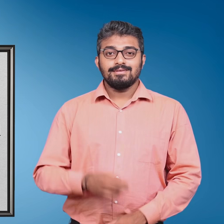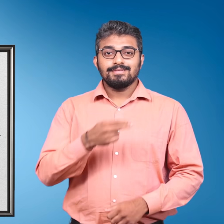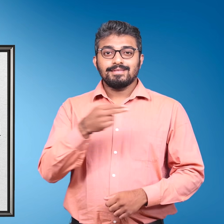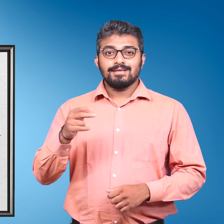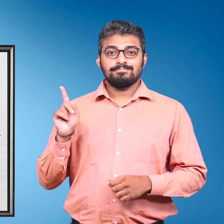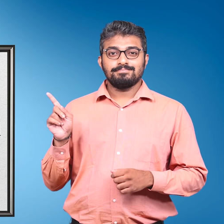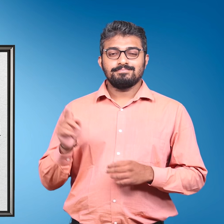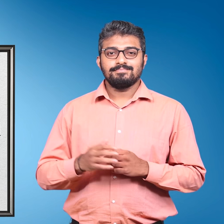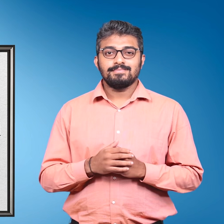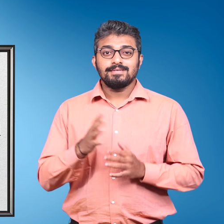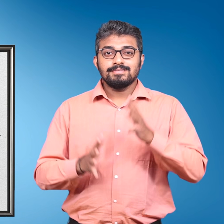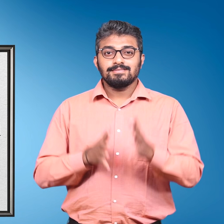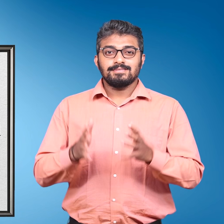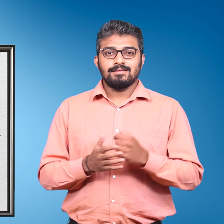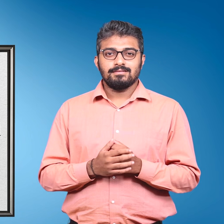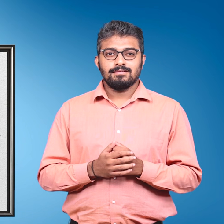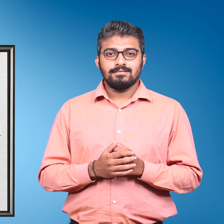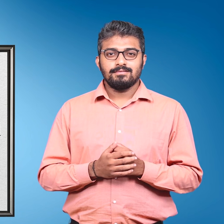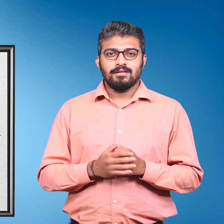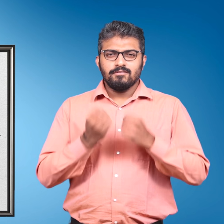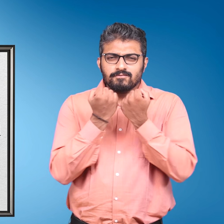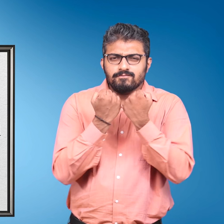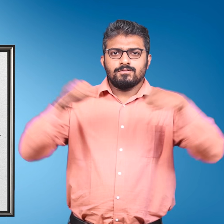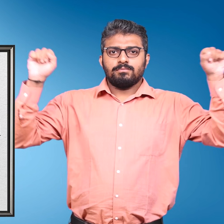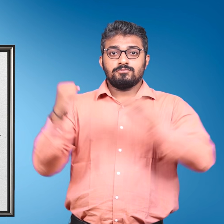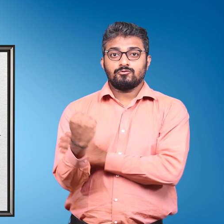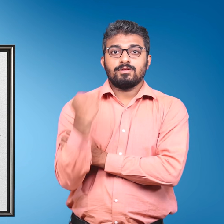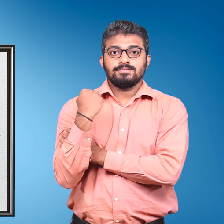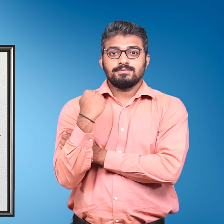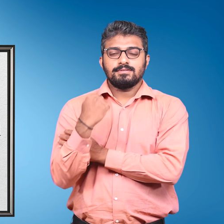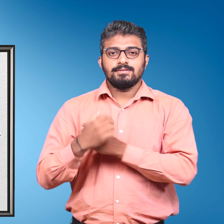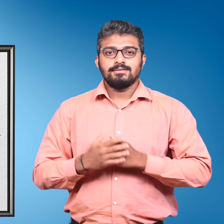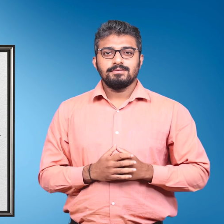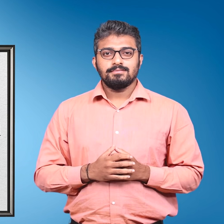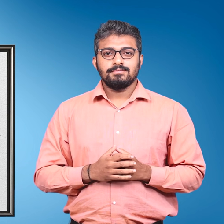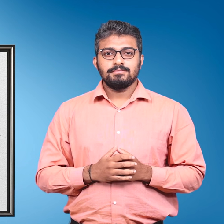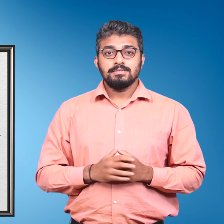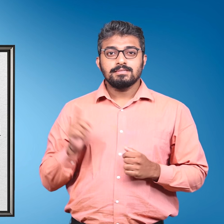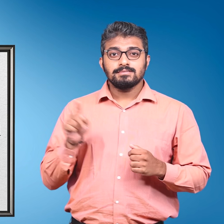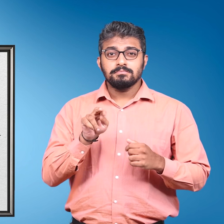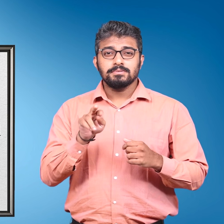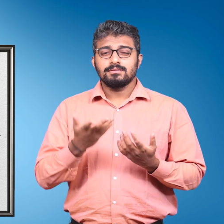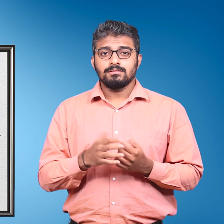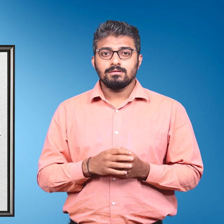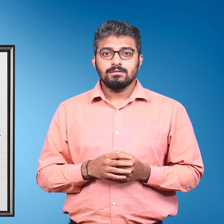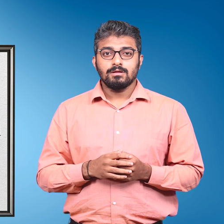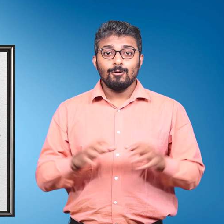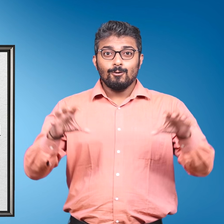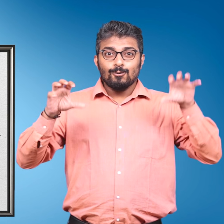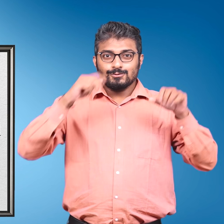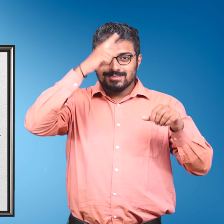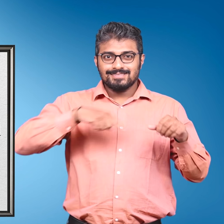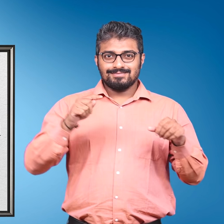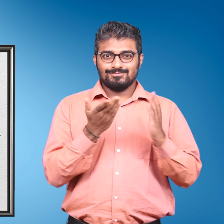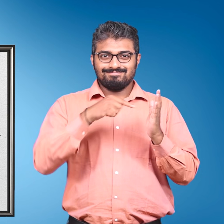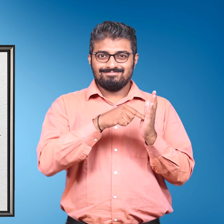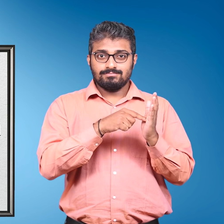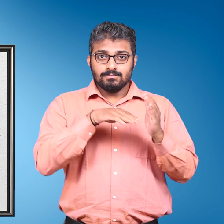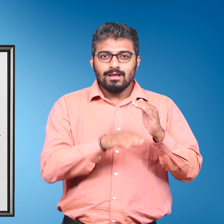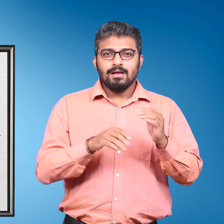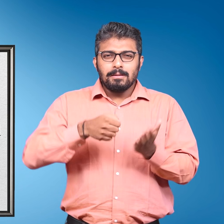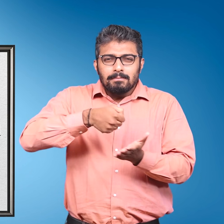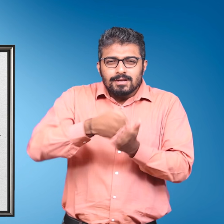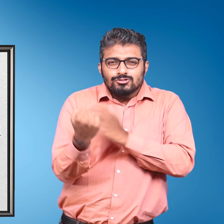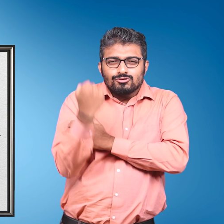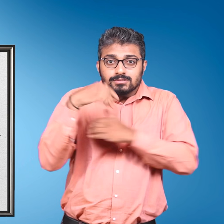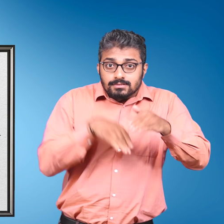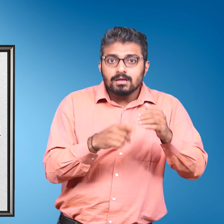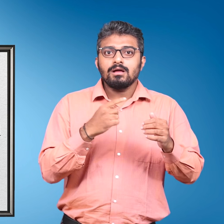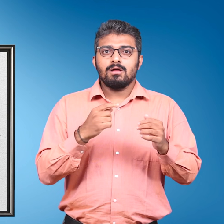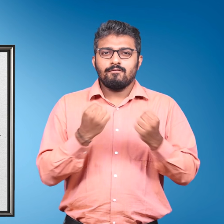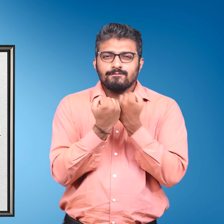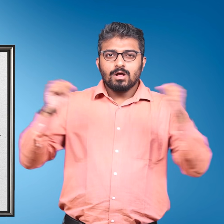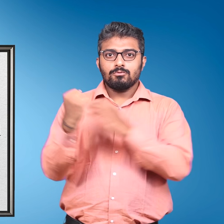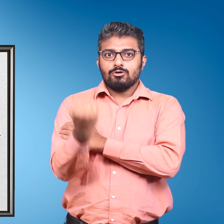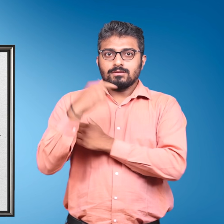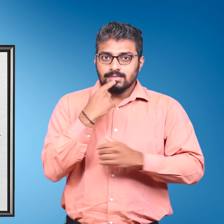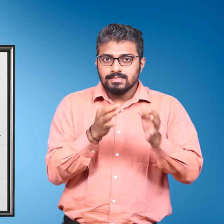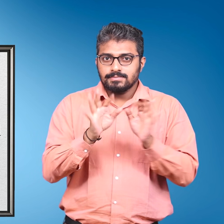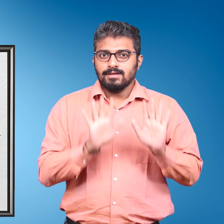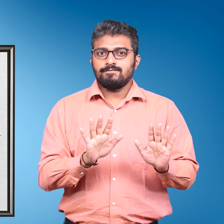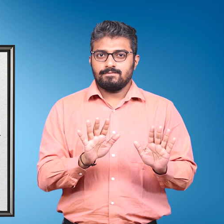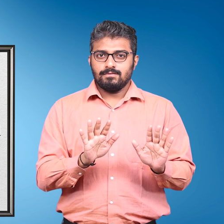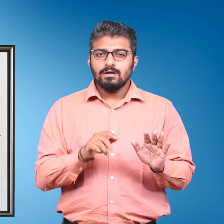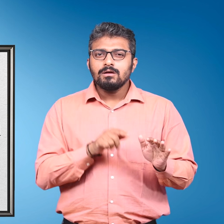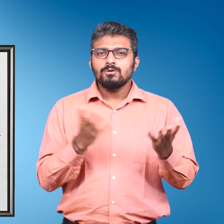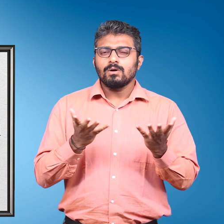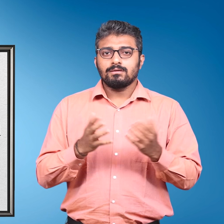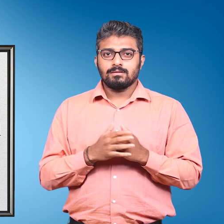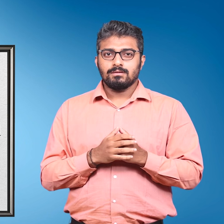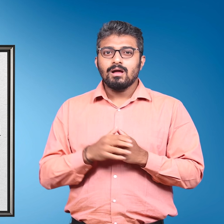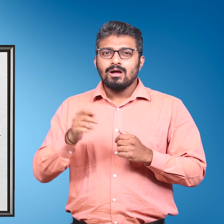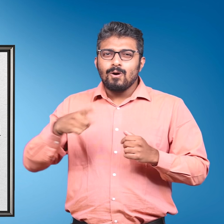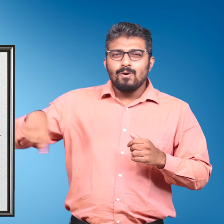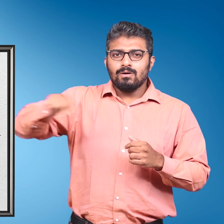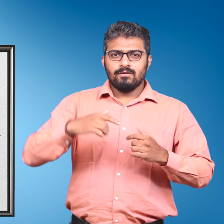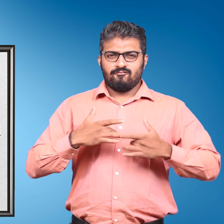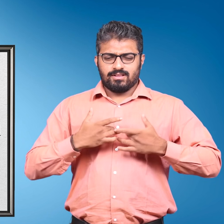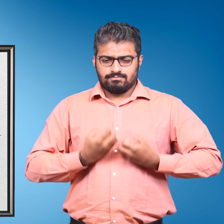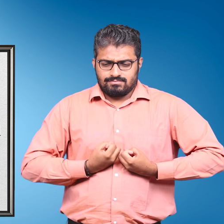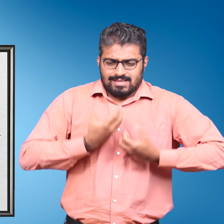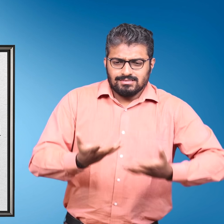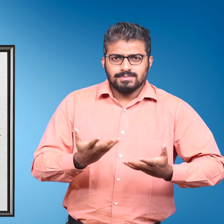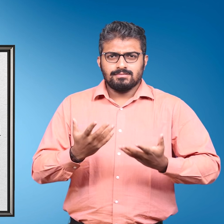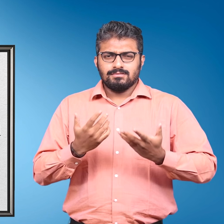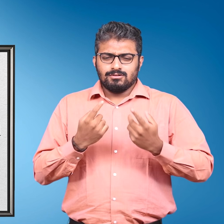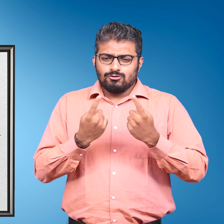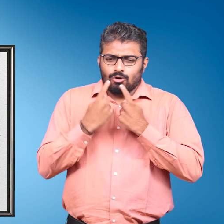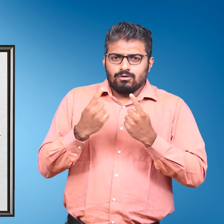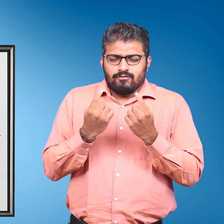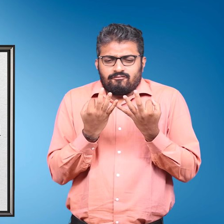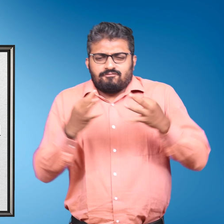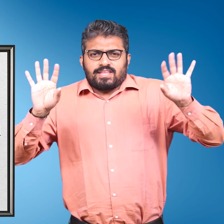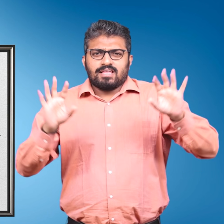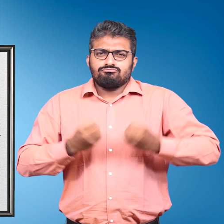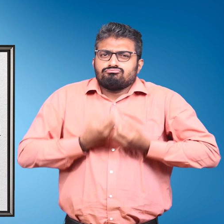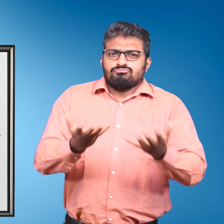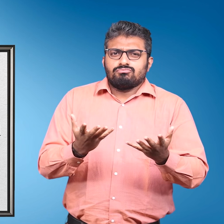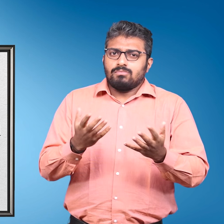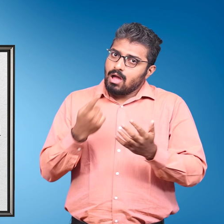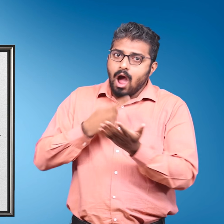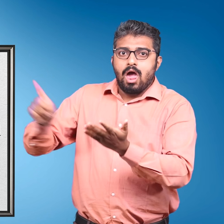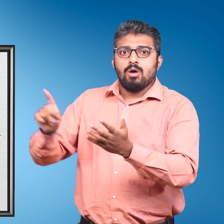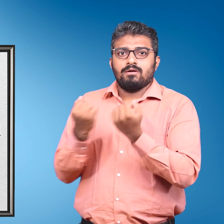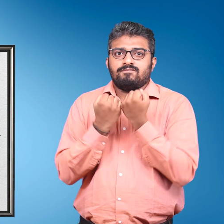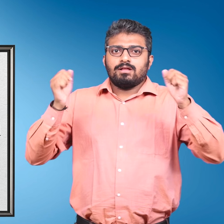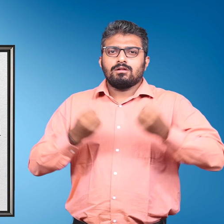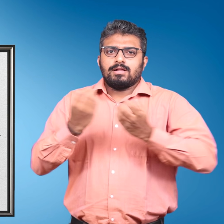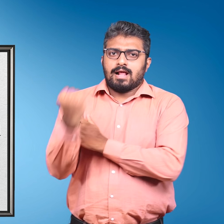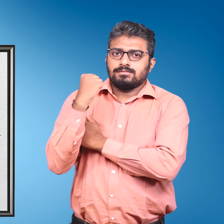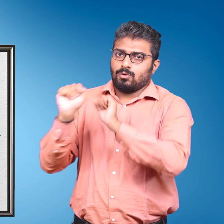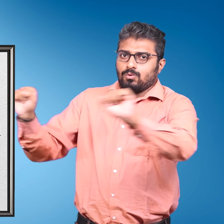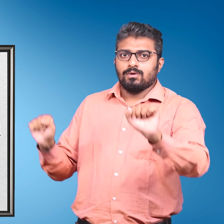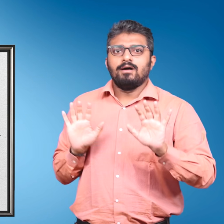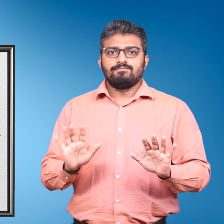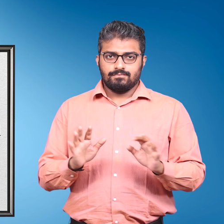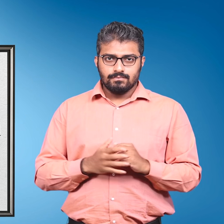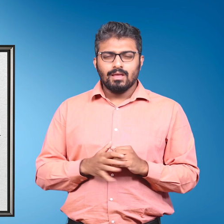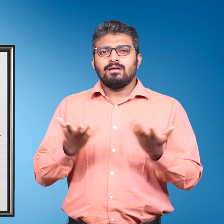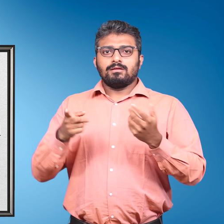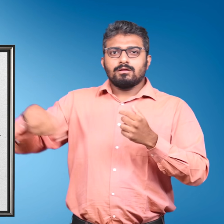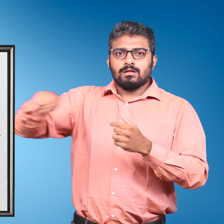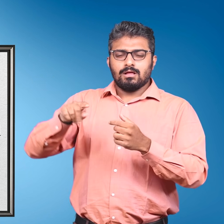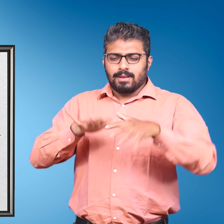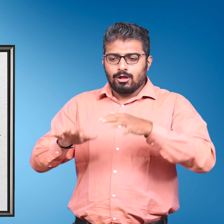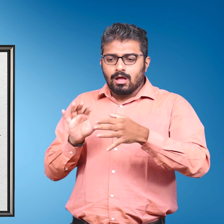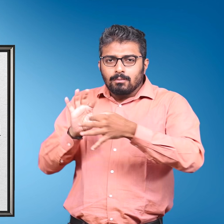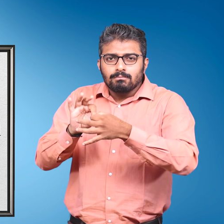Right to Freedom This sign means Right to Freedom. It is a fundamental right mentioned in the Constitution. It includes the right to freedom of speech and expression,